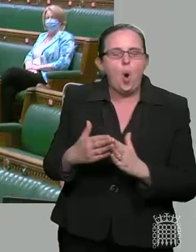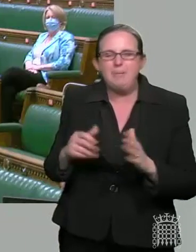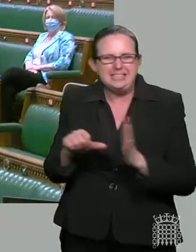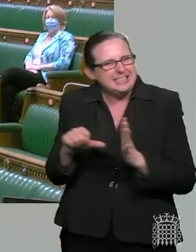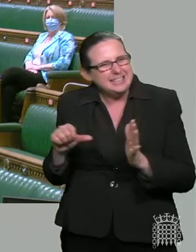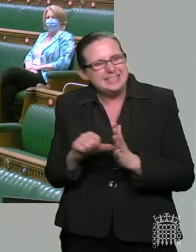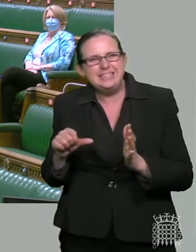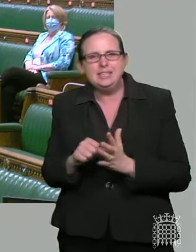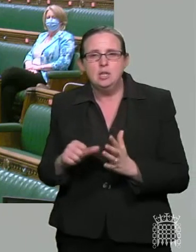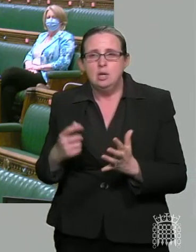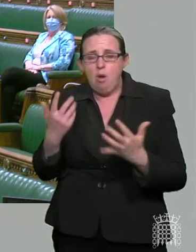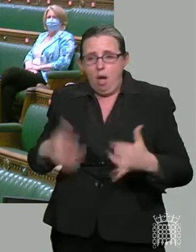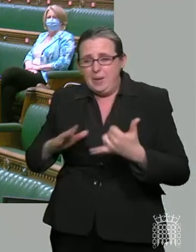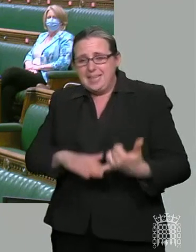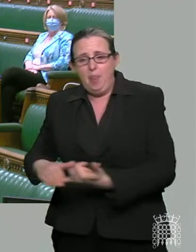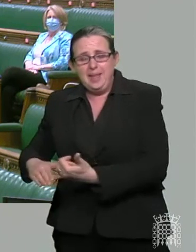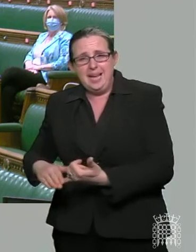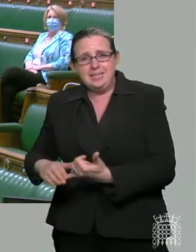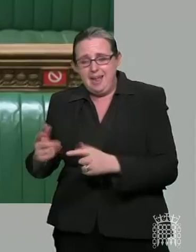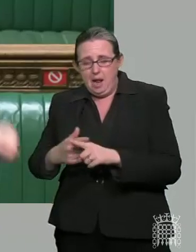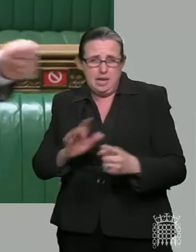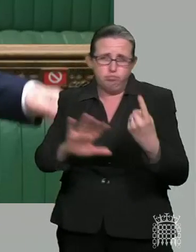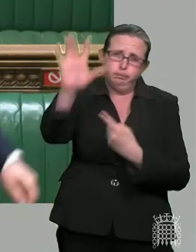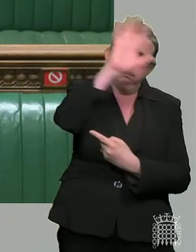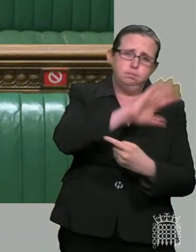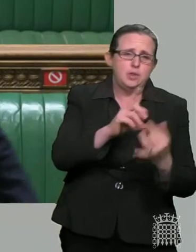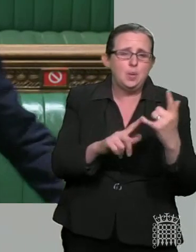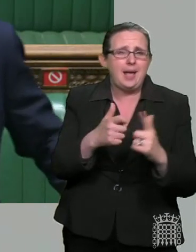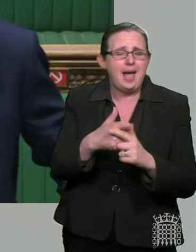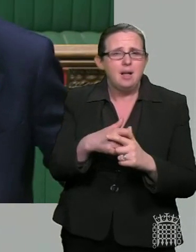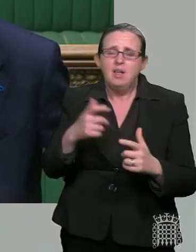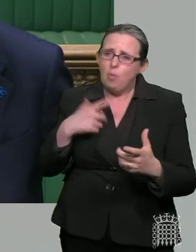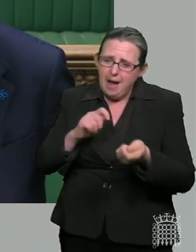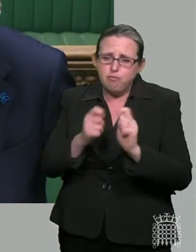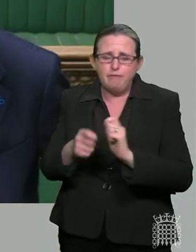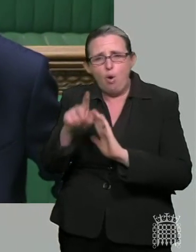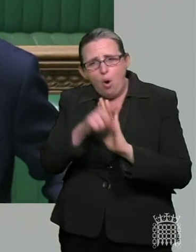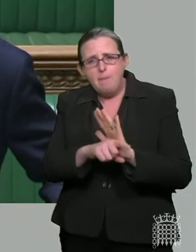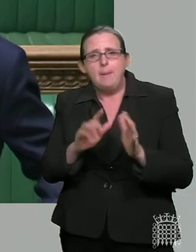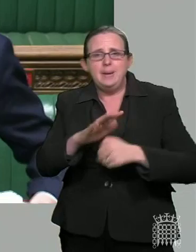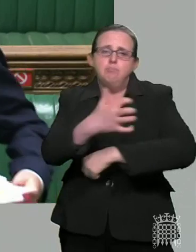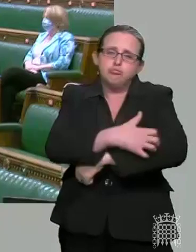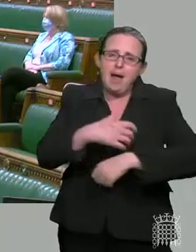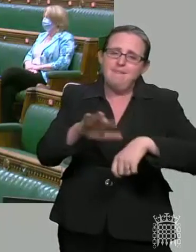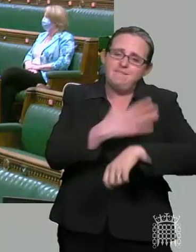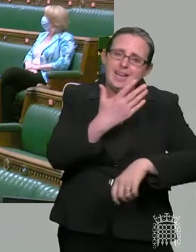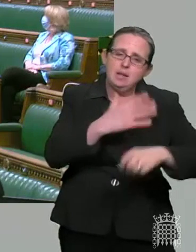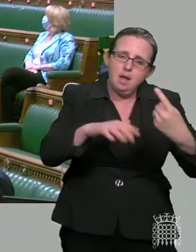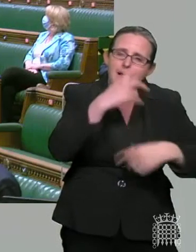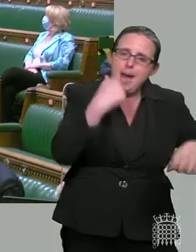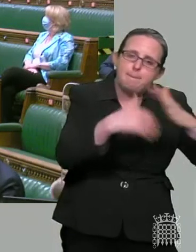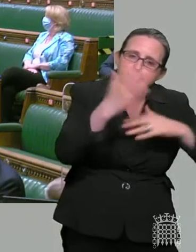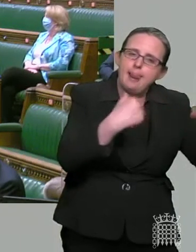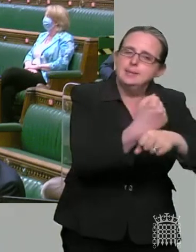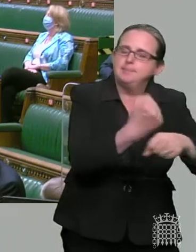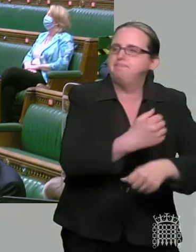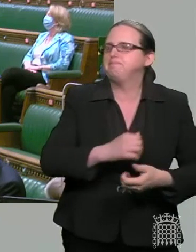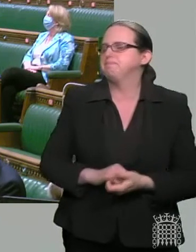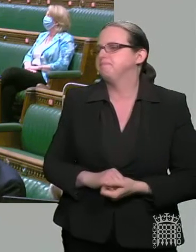That is not just in the south-east, but across the country, and that is why we are bringing forward sensible reforms to allow brownfield sites to go ahead.